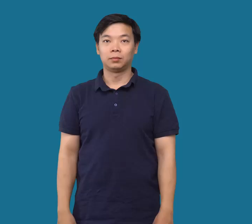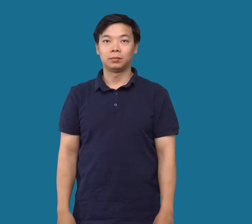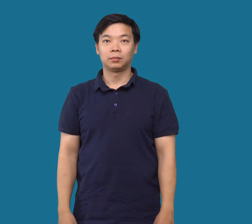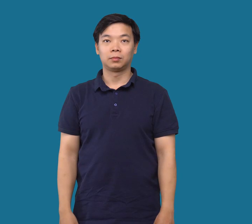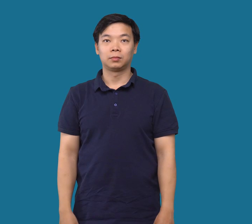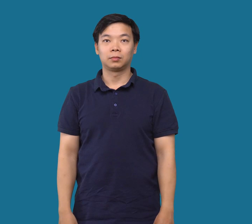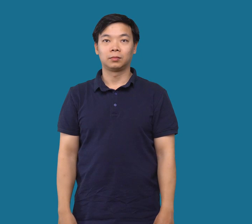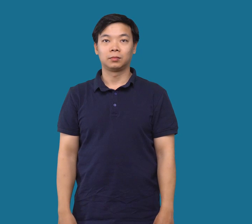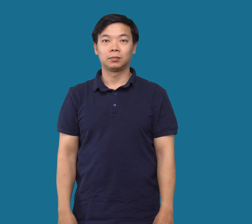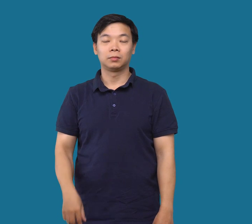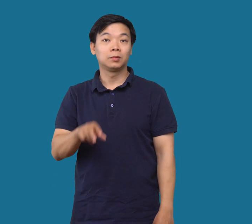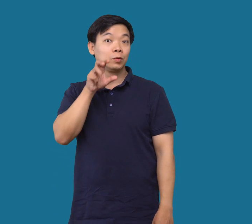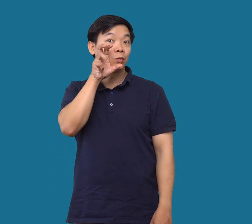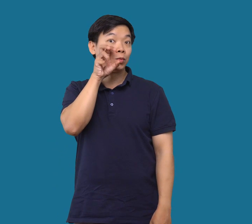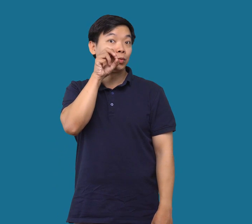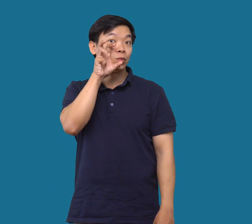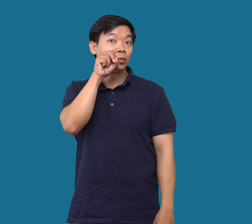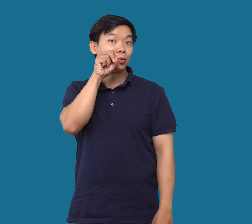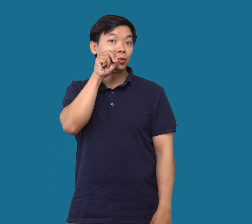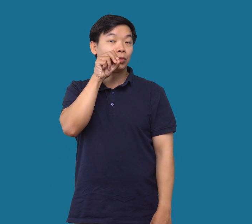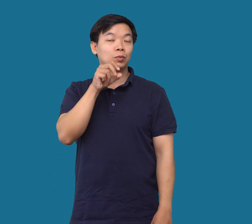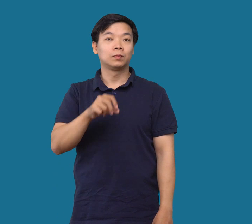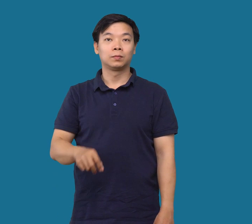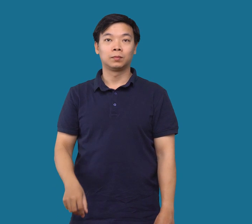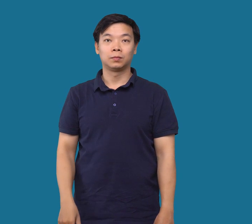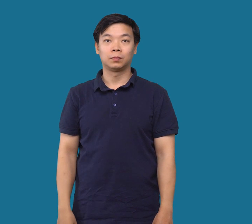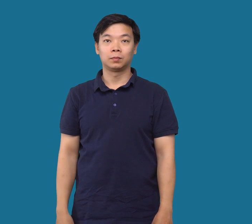con chuột